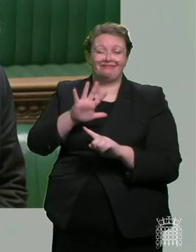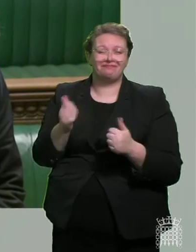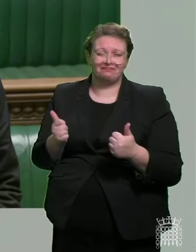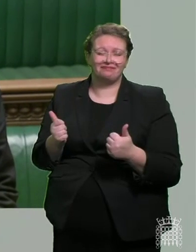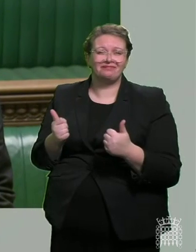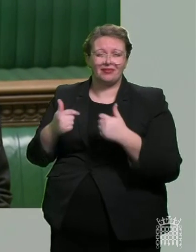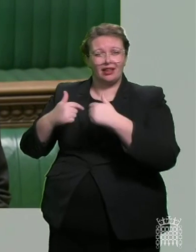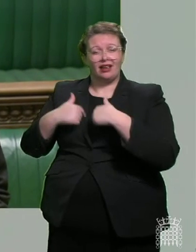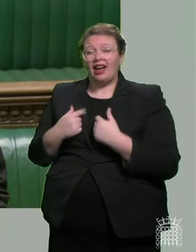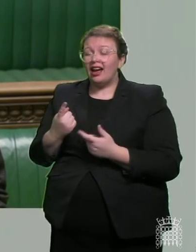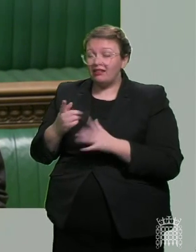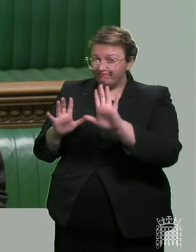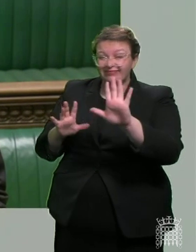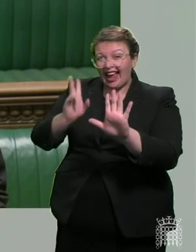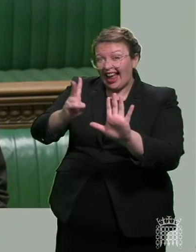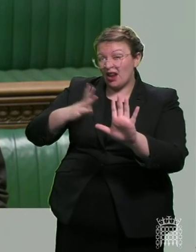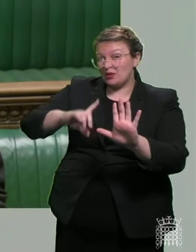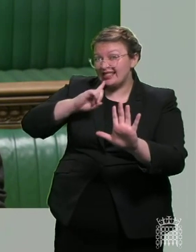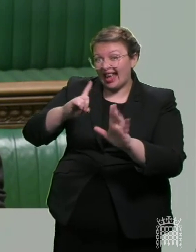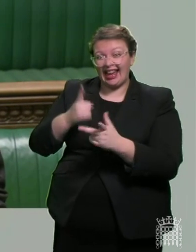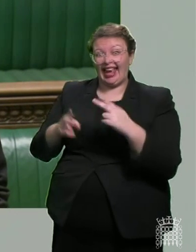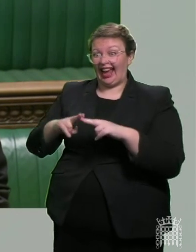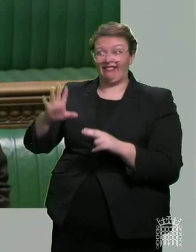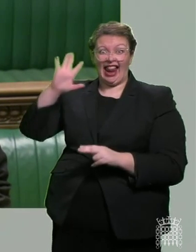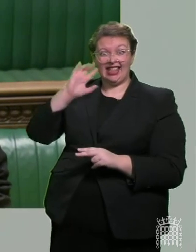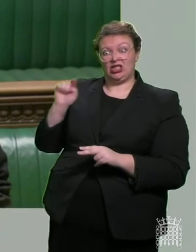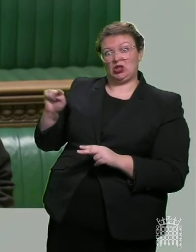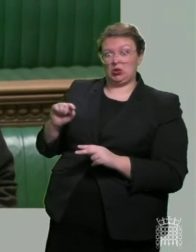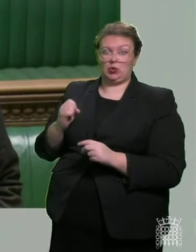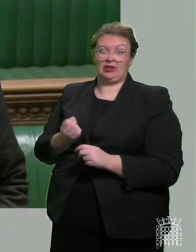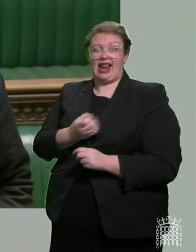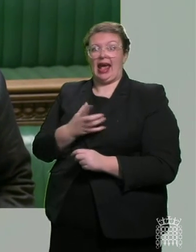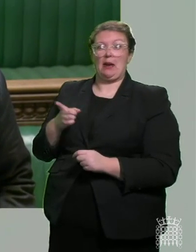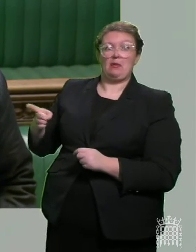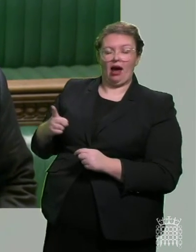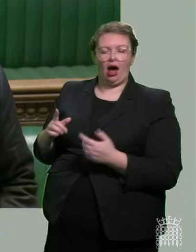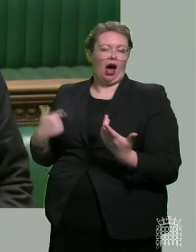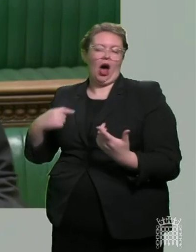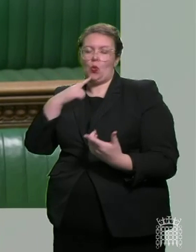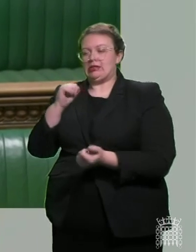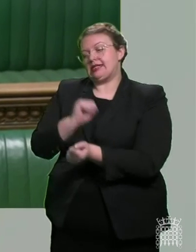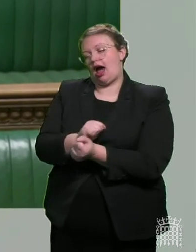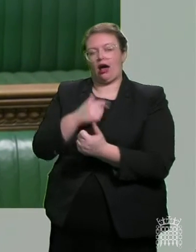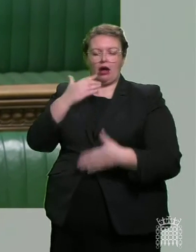It is 3 February 2021; with new variants in the country, our schools are shut and our borders are open.